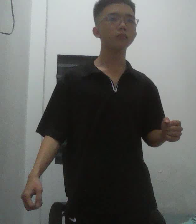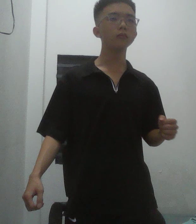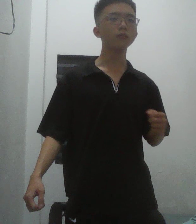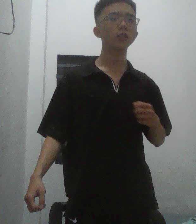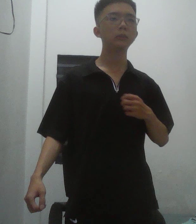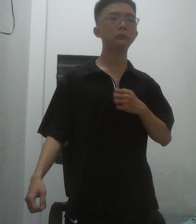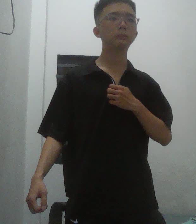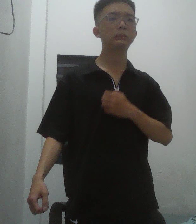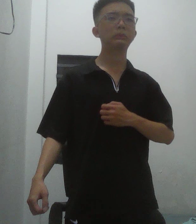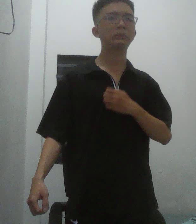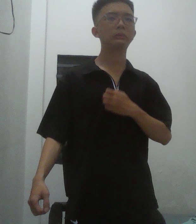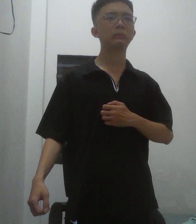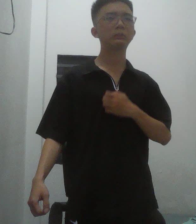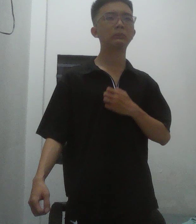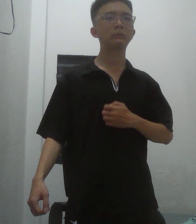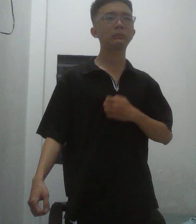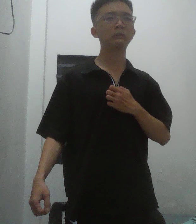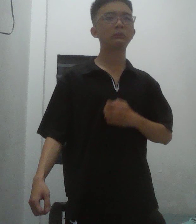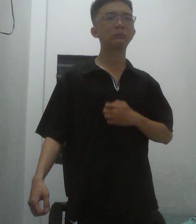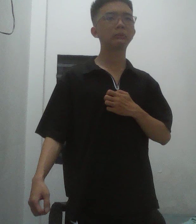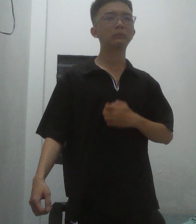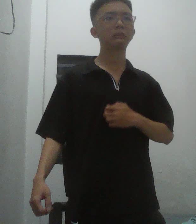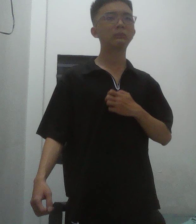ghen